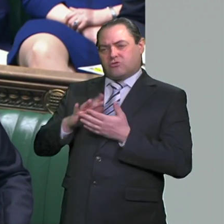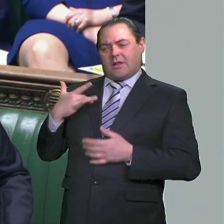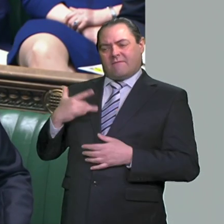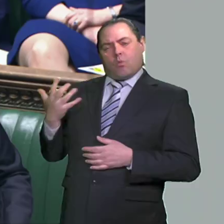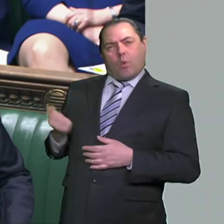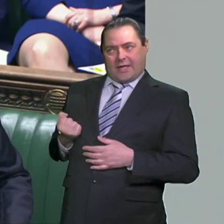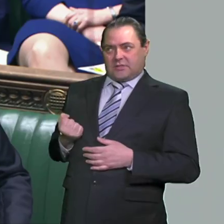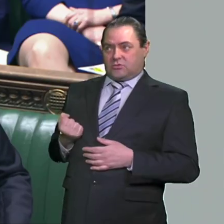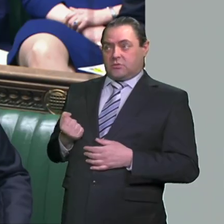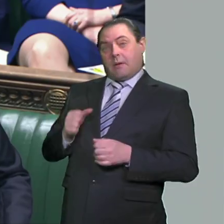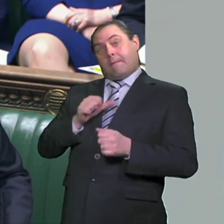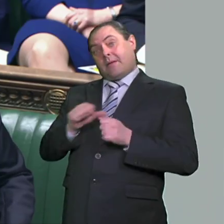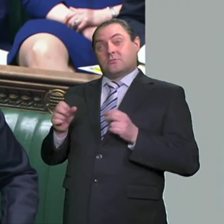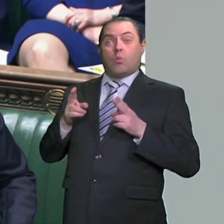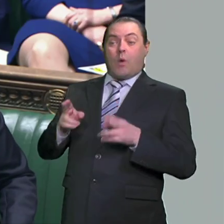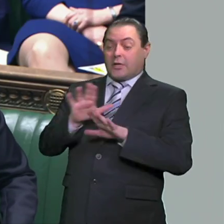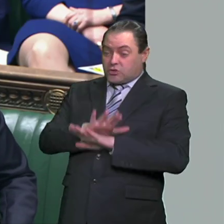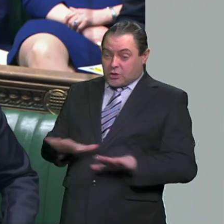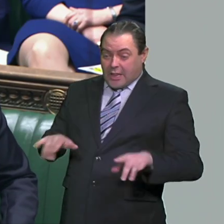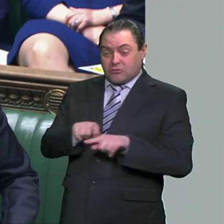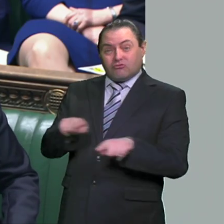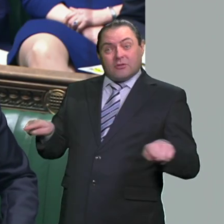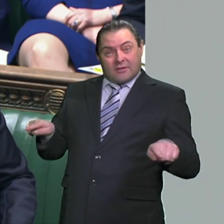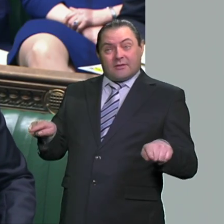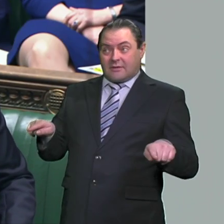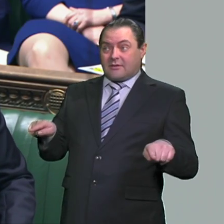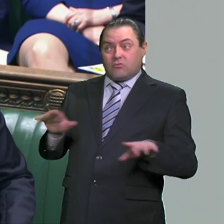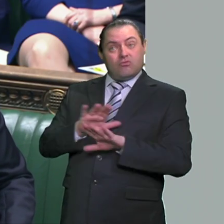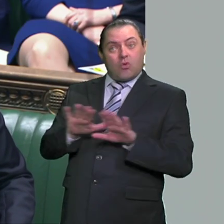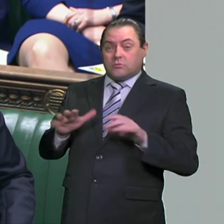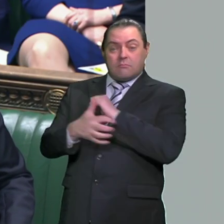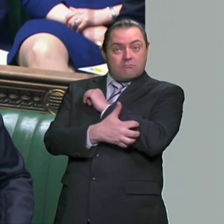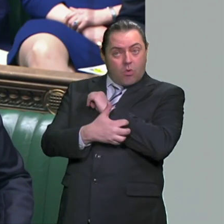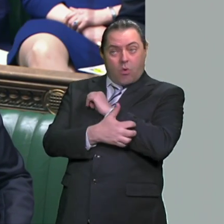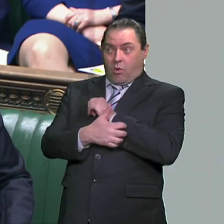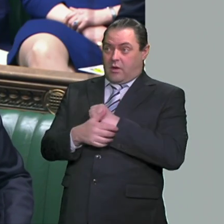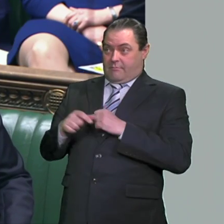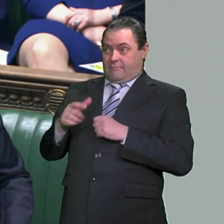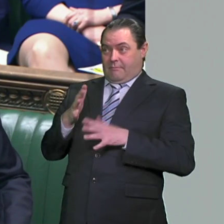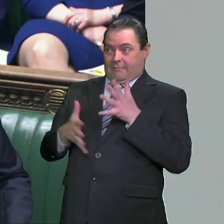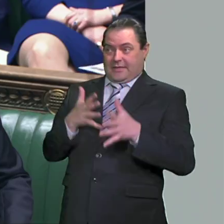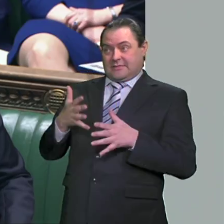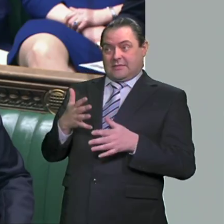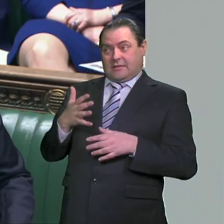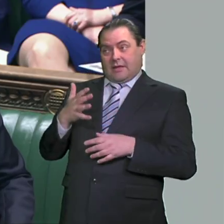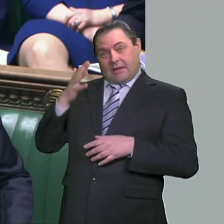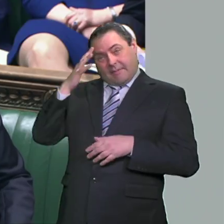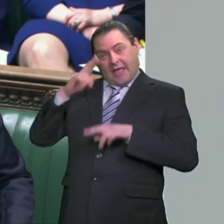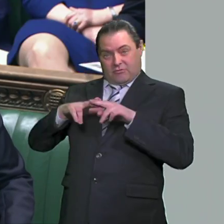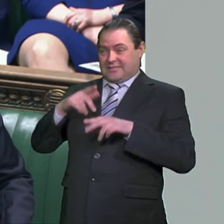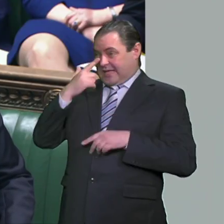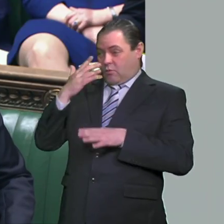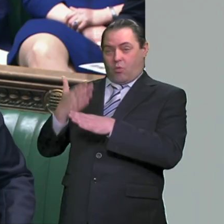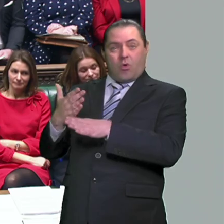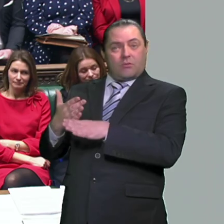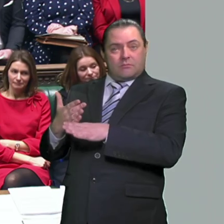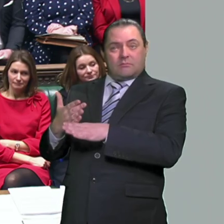The best way to ensure that children, especially, do not grow up in poverty, is to ensure that they do not grow up in workless households.